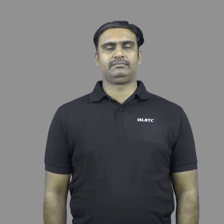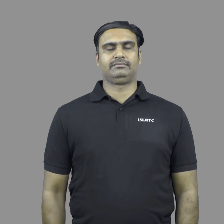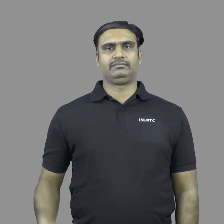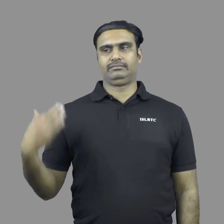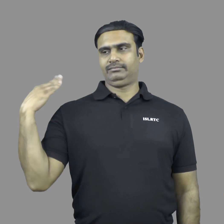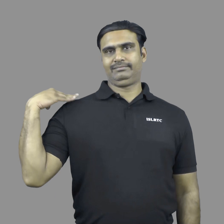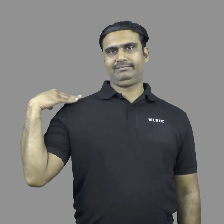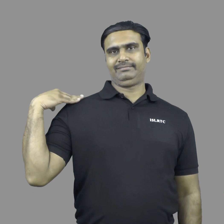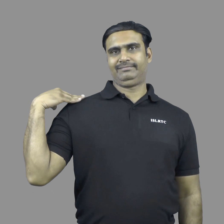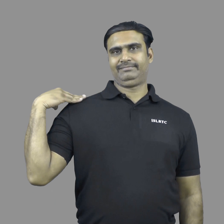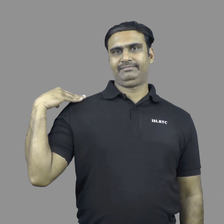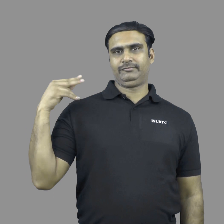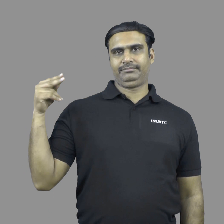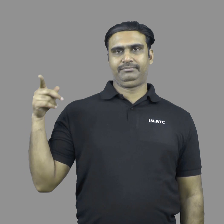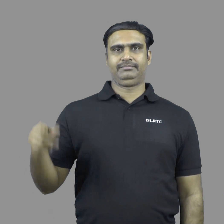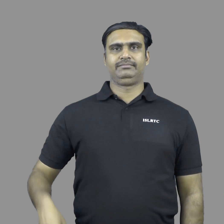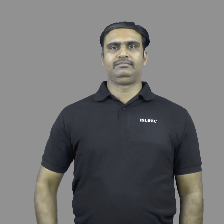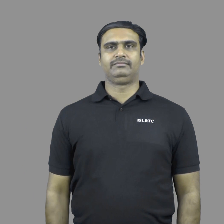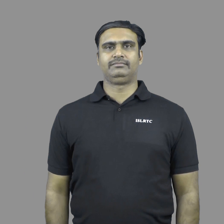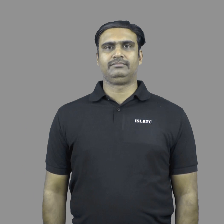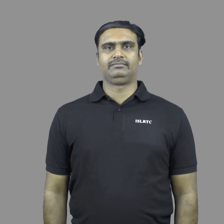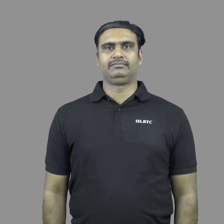Shoulder